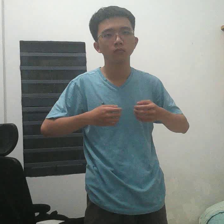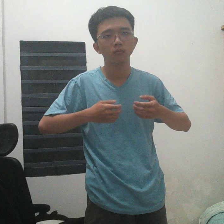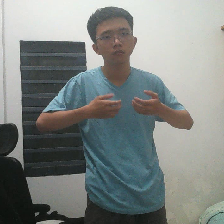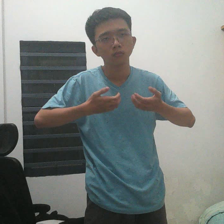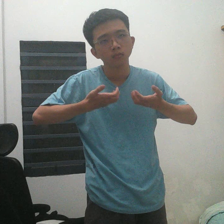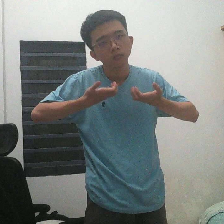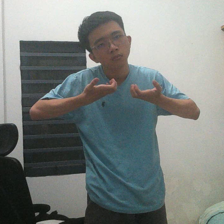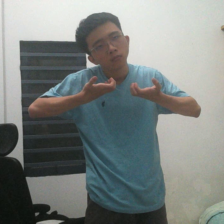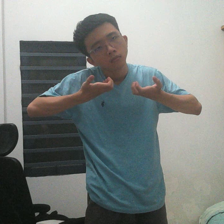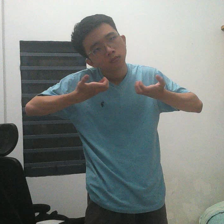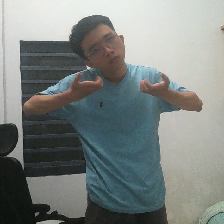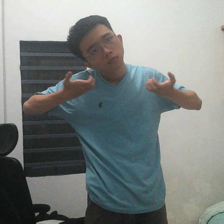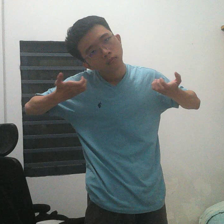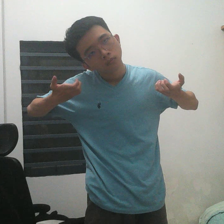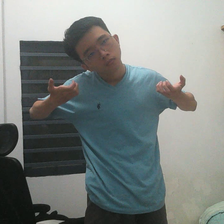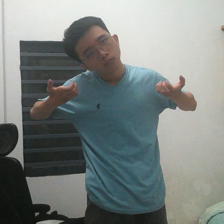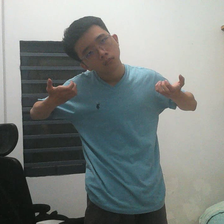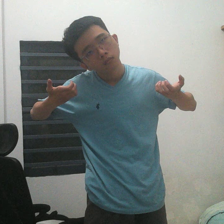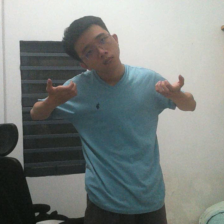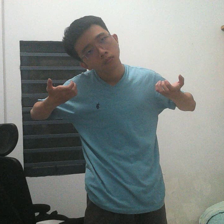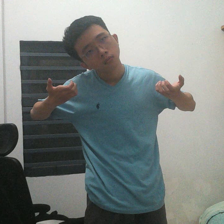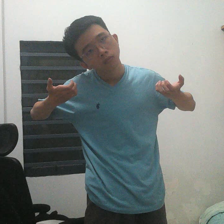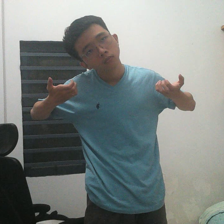chia cat